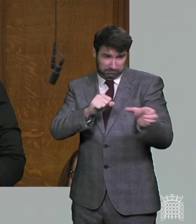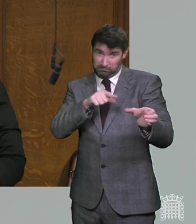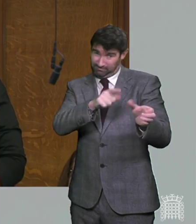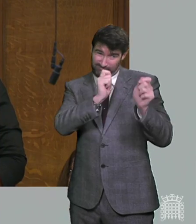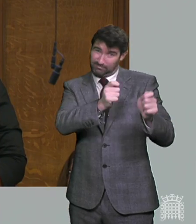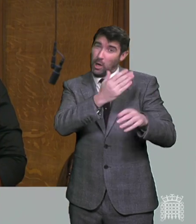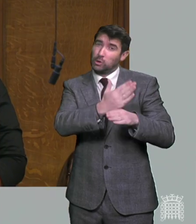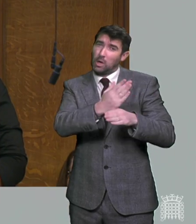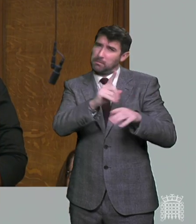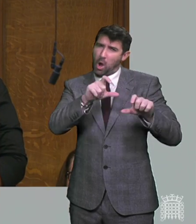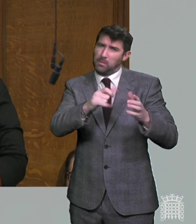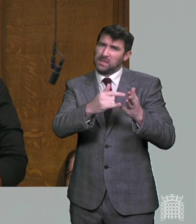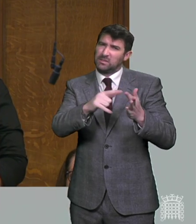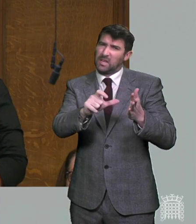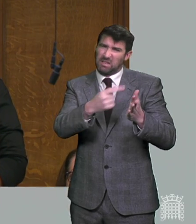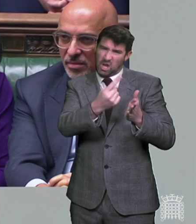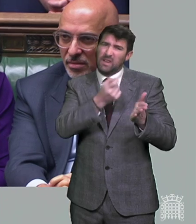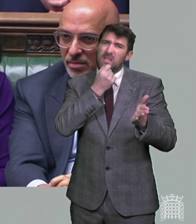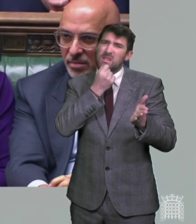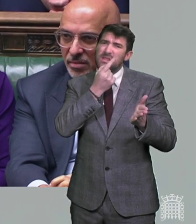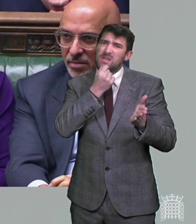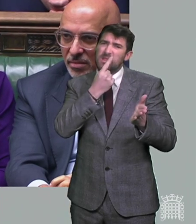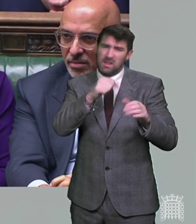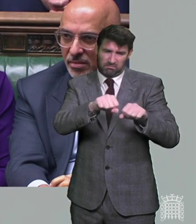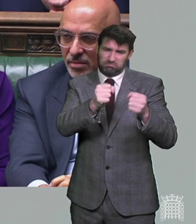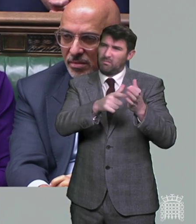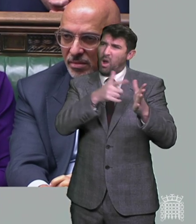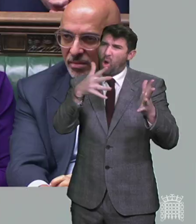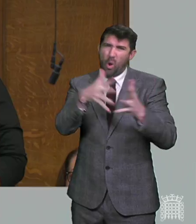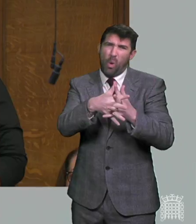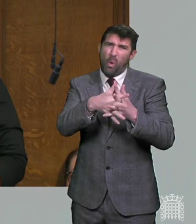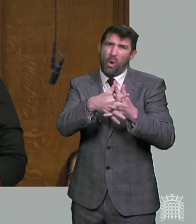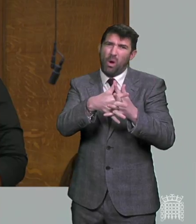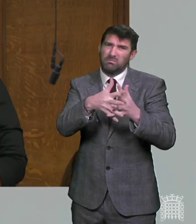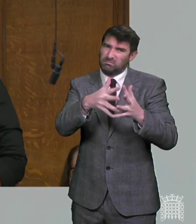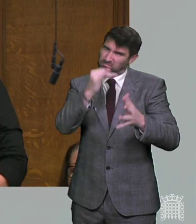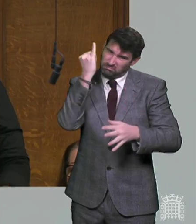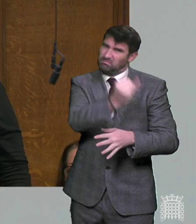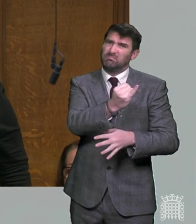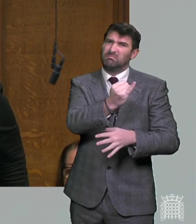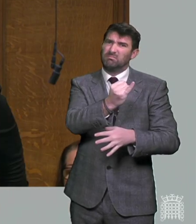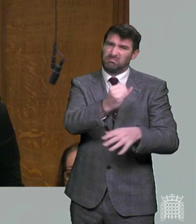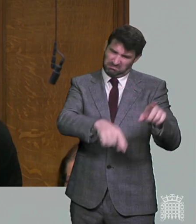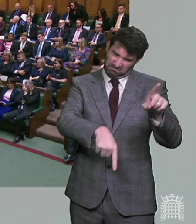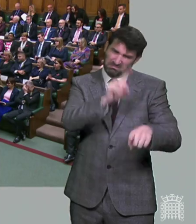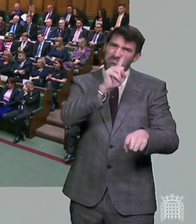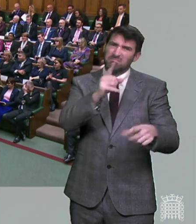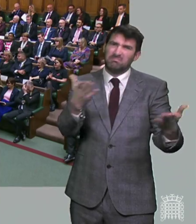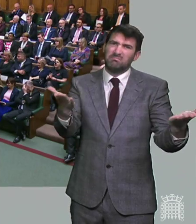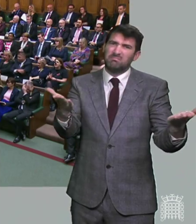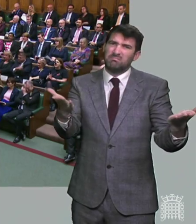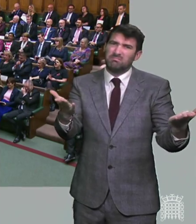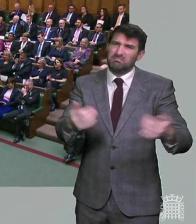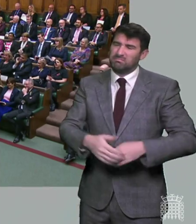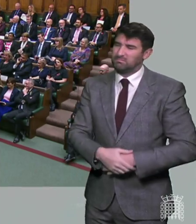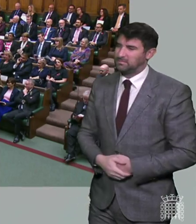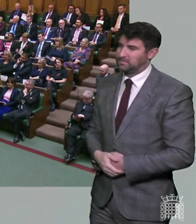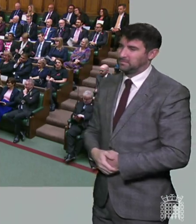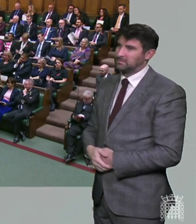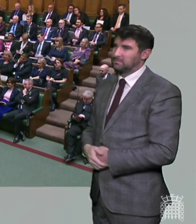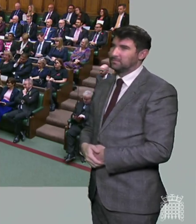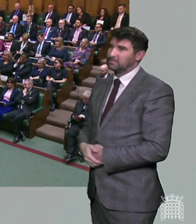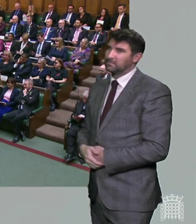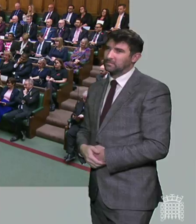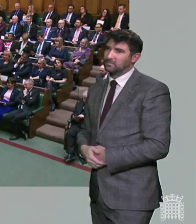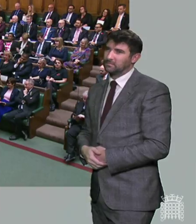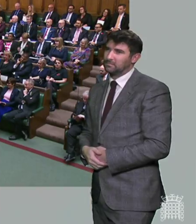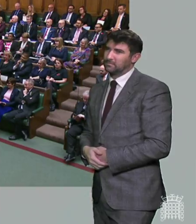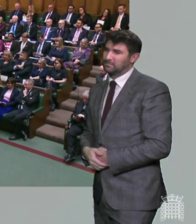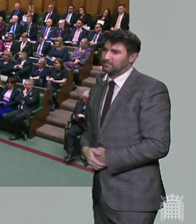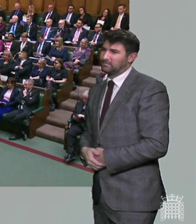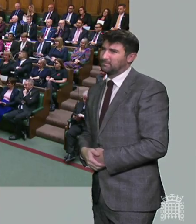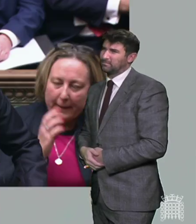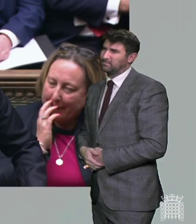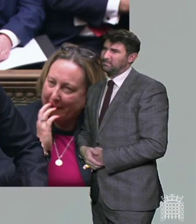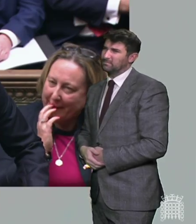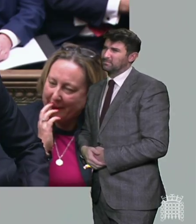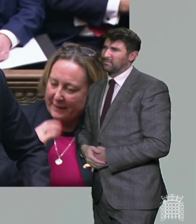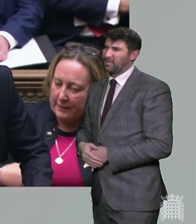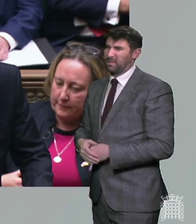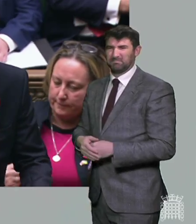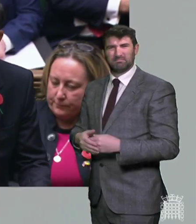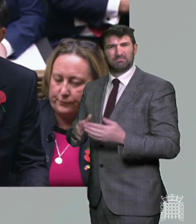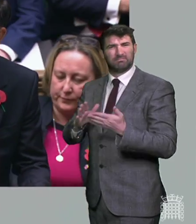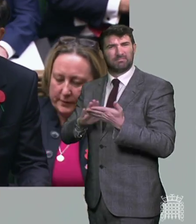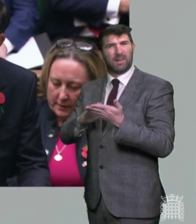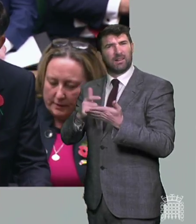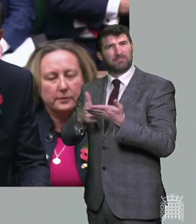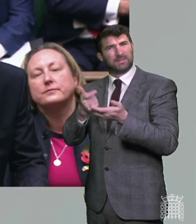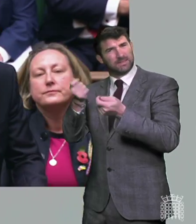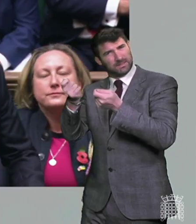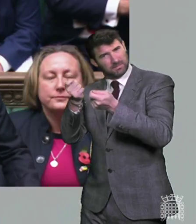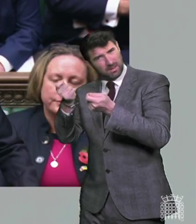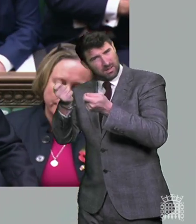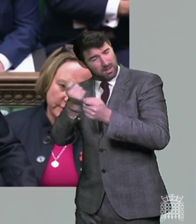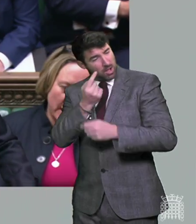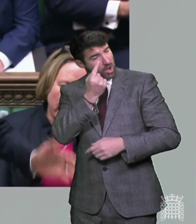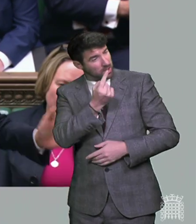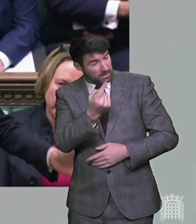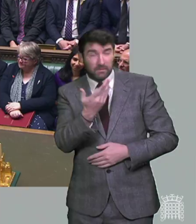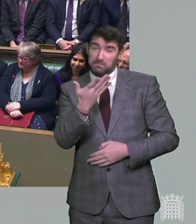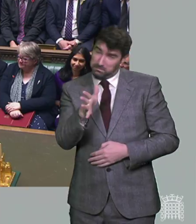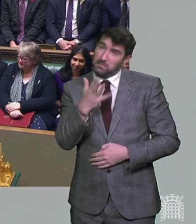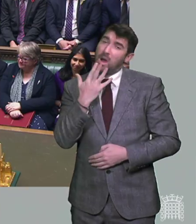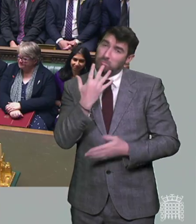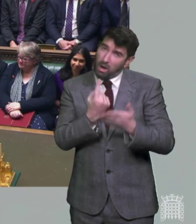She has now set out, transparently and in detail, a full sequence of events in a letter to the Labour Chair of the Home Affairs Committee and offered to share relevant documents with the Chair.